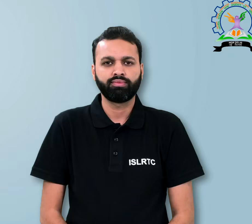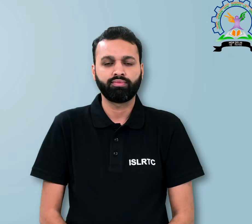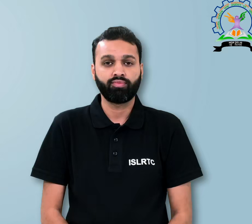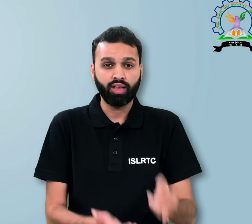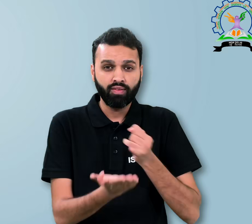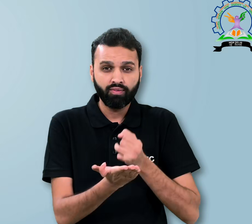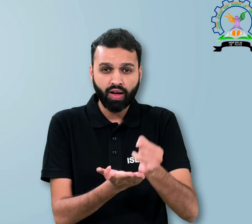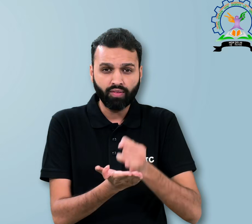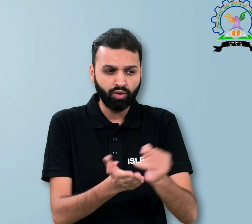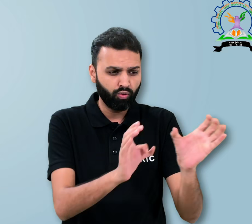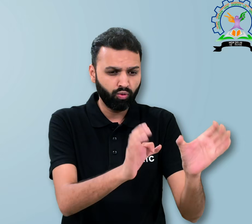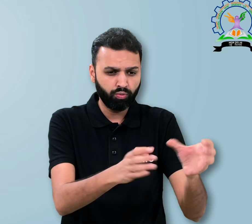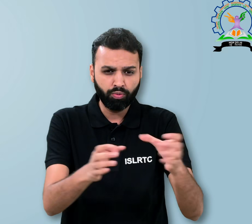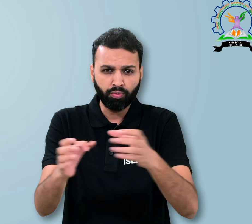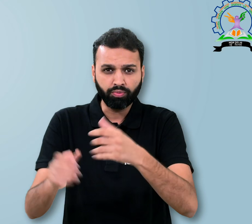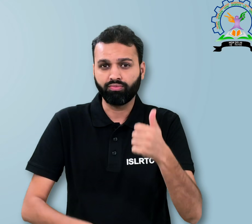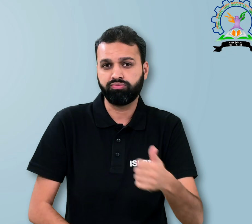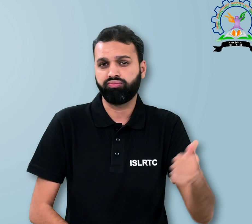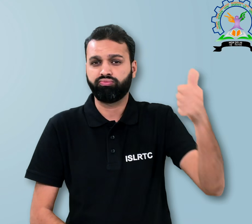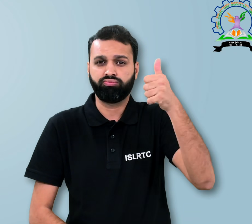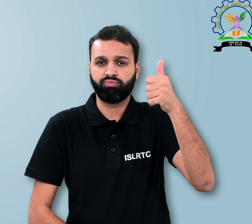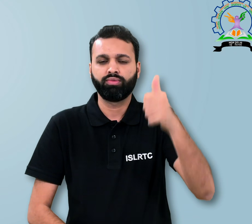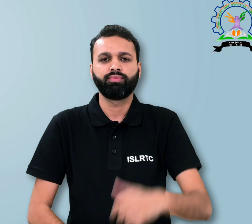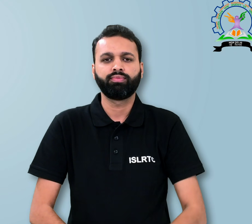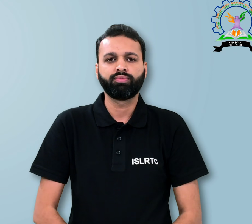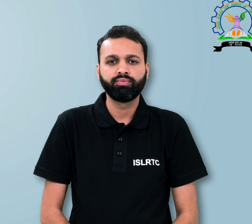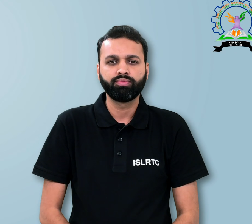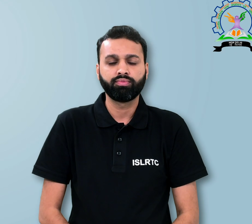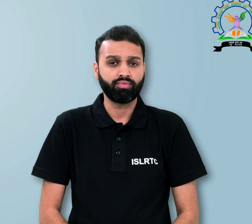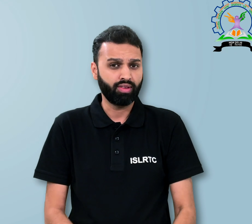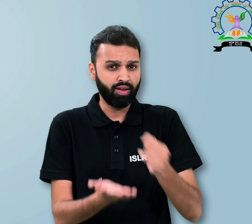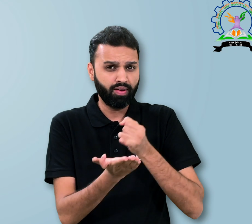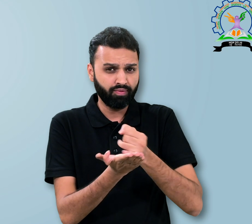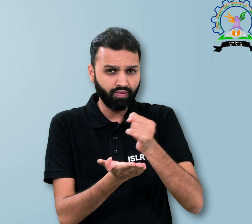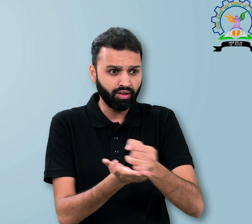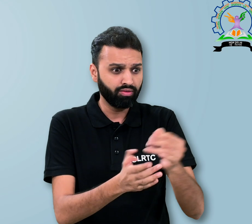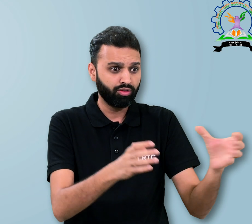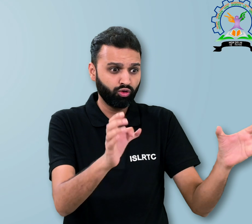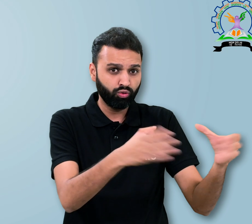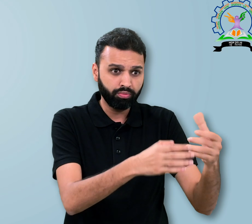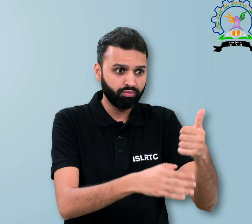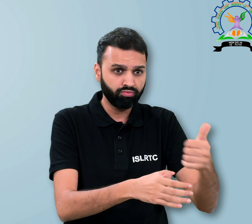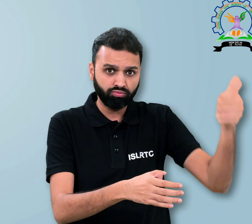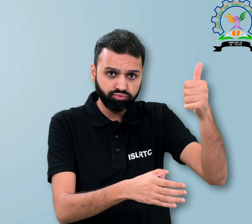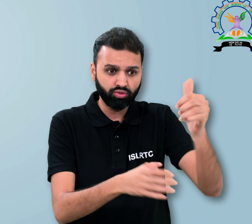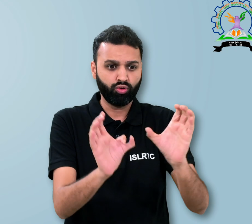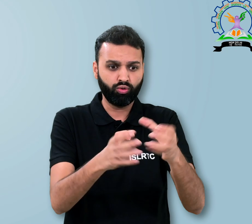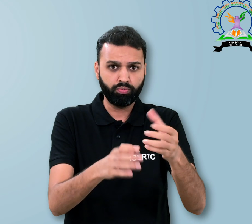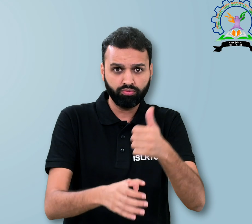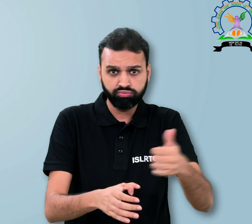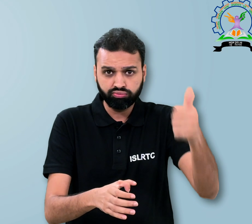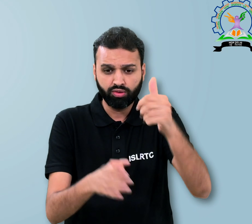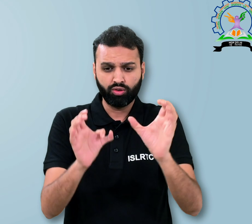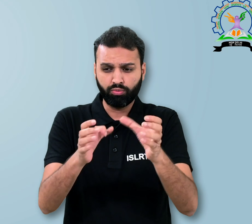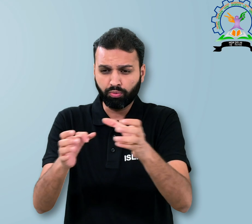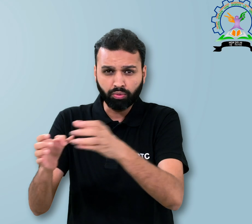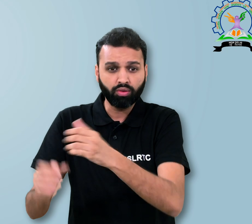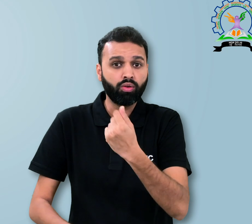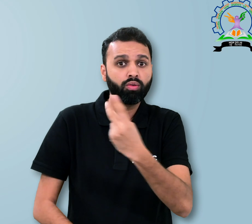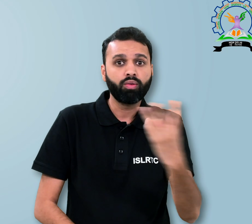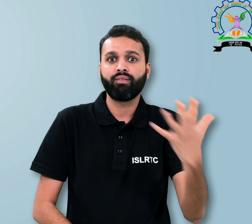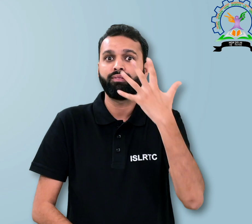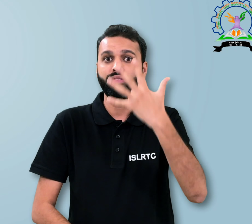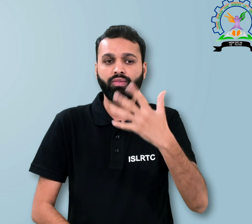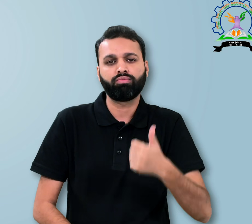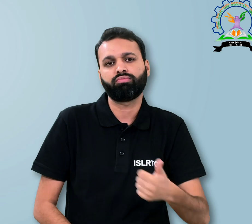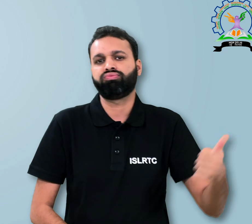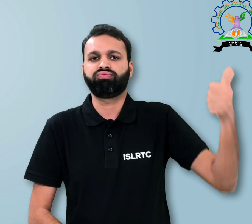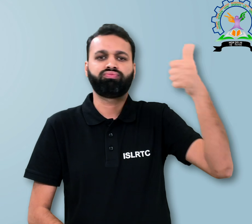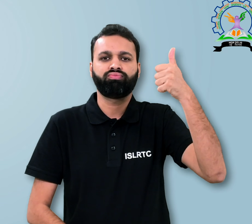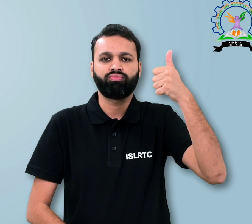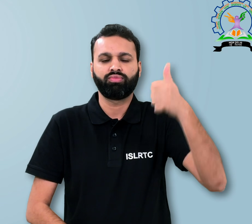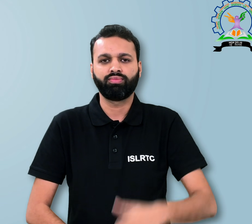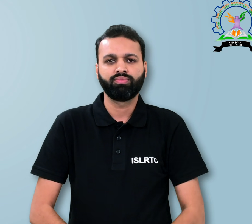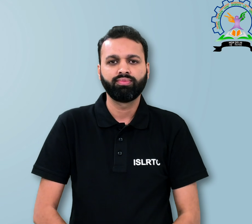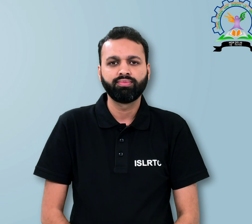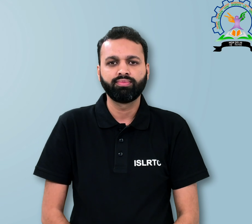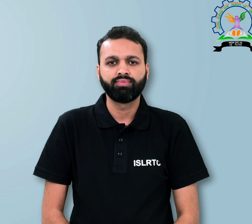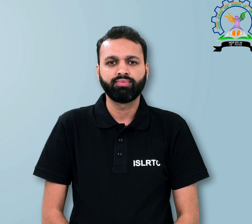Panchayat A Panchayat is an assembly of five villages.